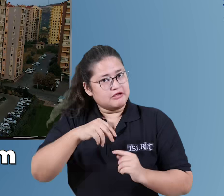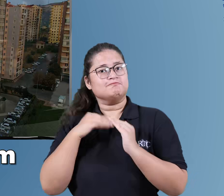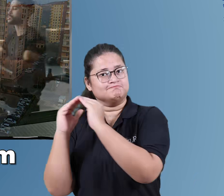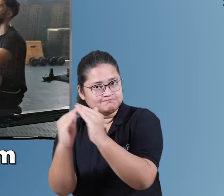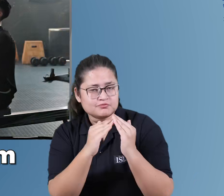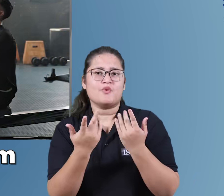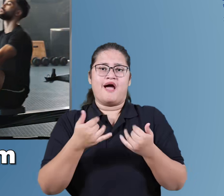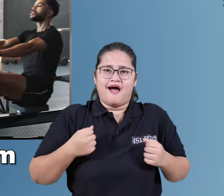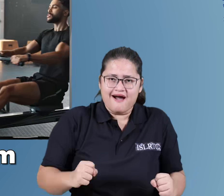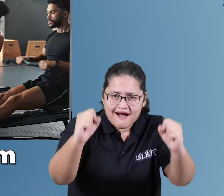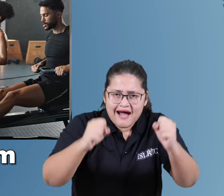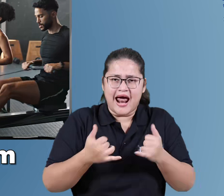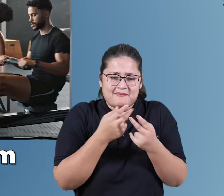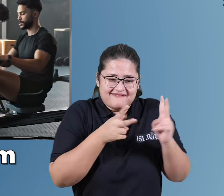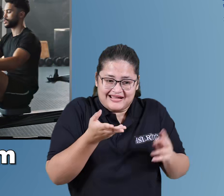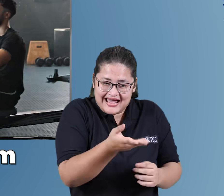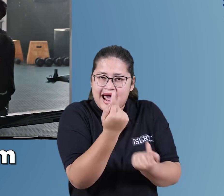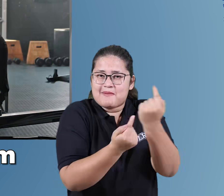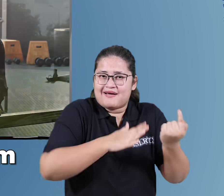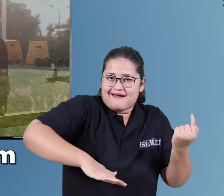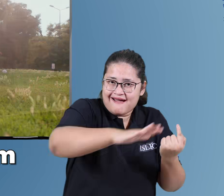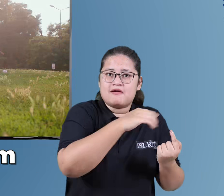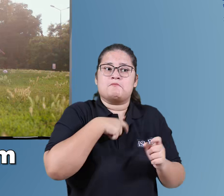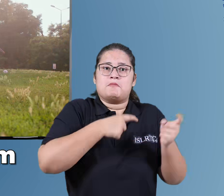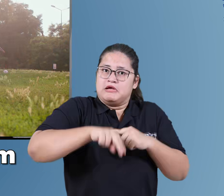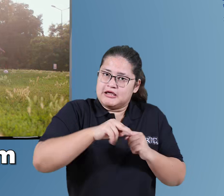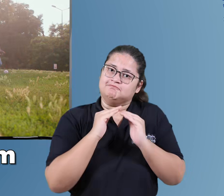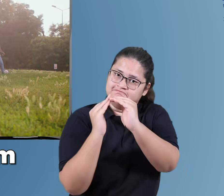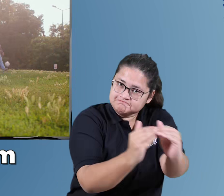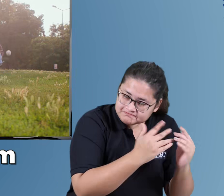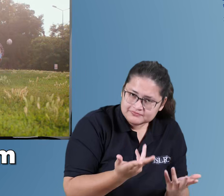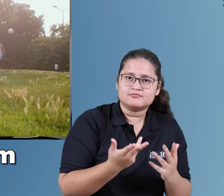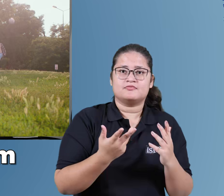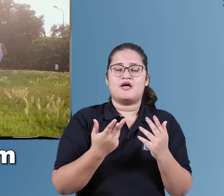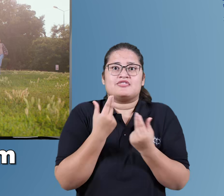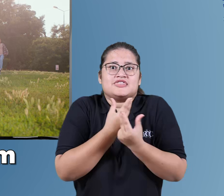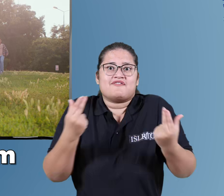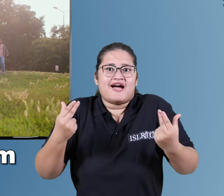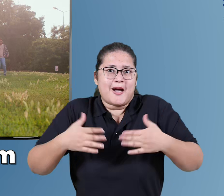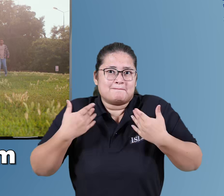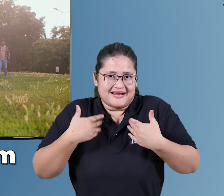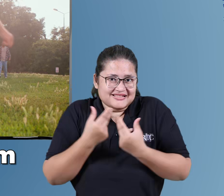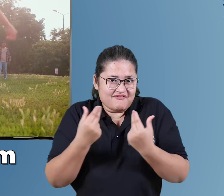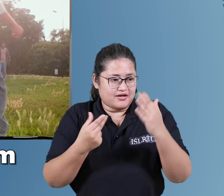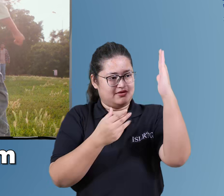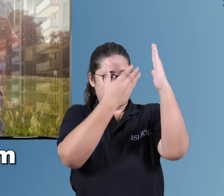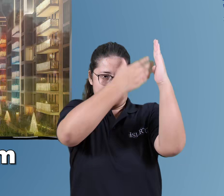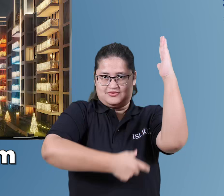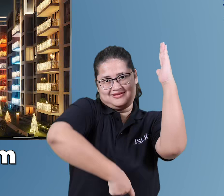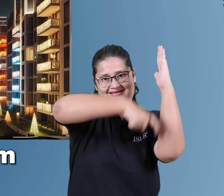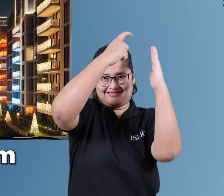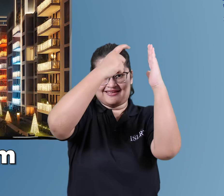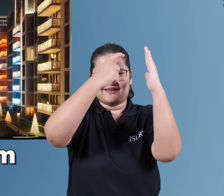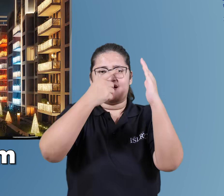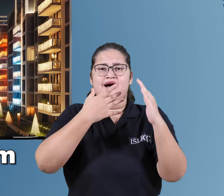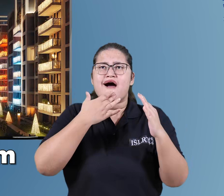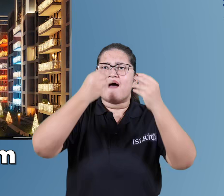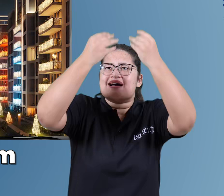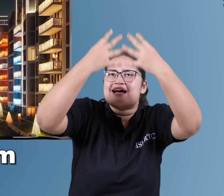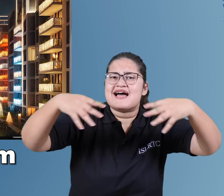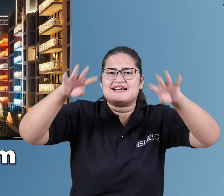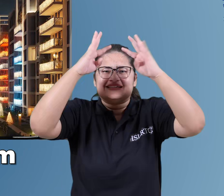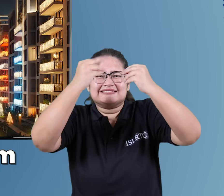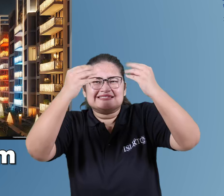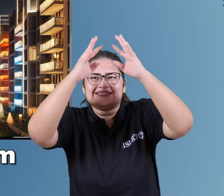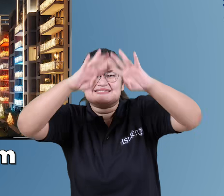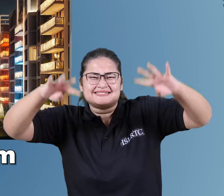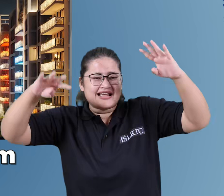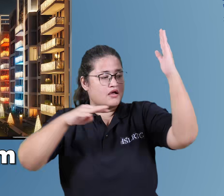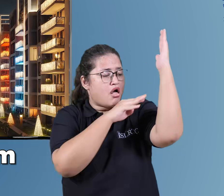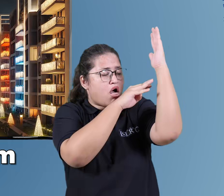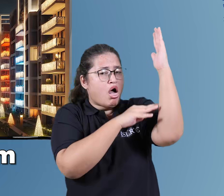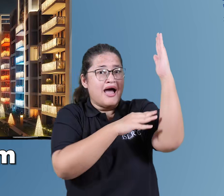like the gym and park. During festivals such as Diwali, all the apartment buildings are decorated with lights rather than just one apartment.